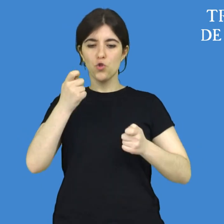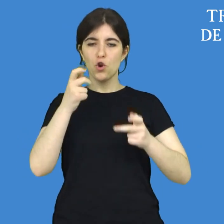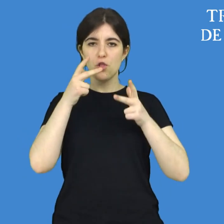gordo